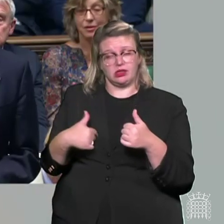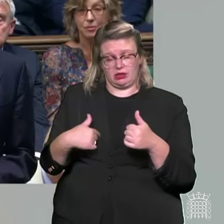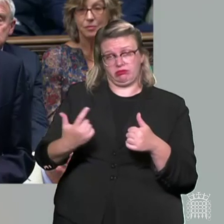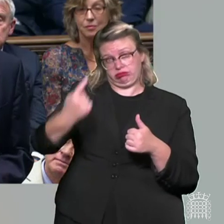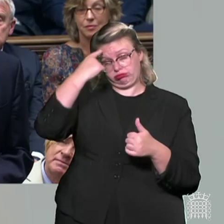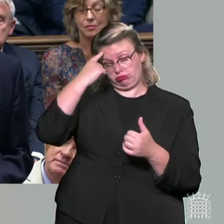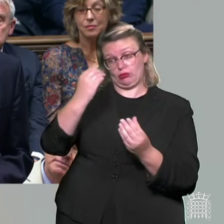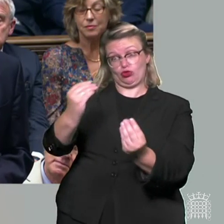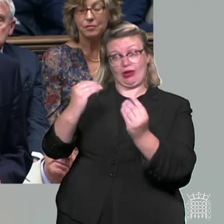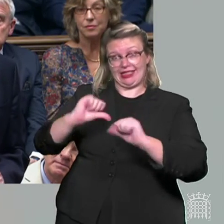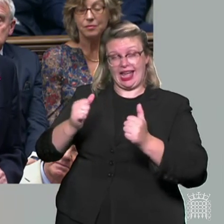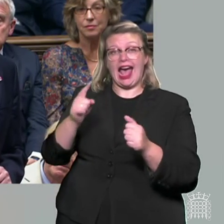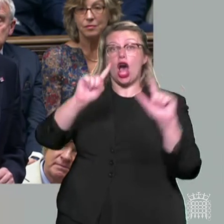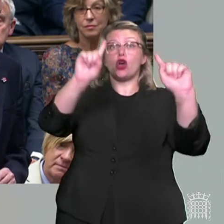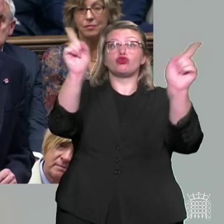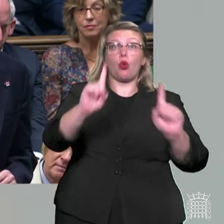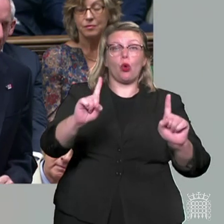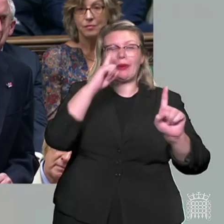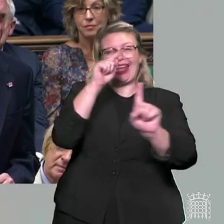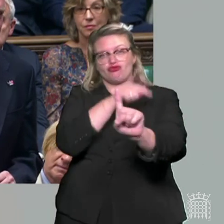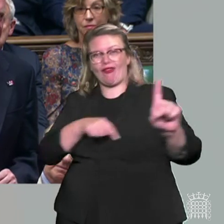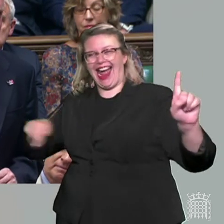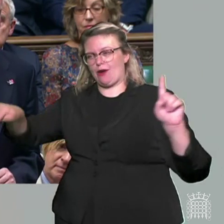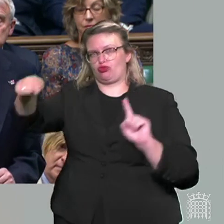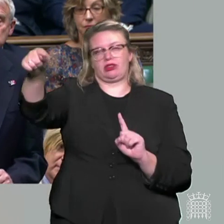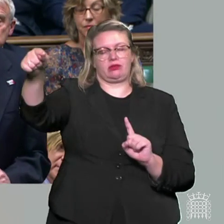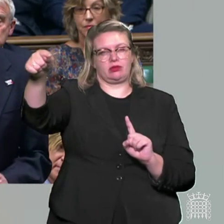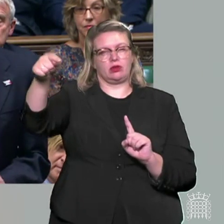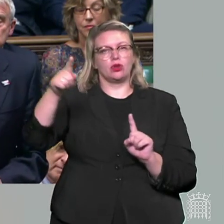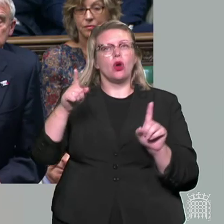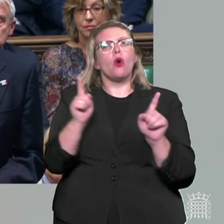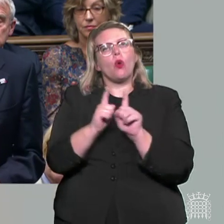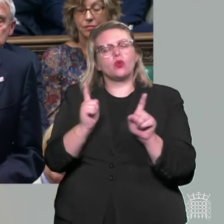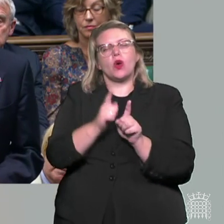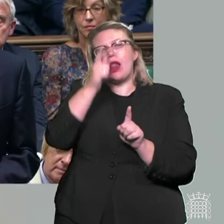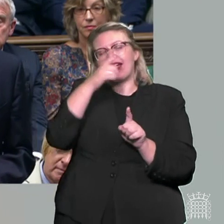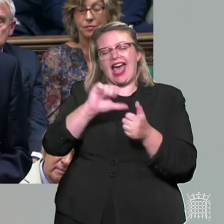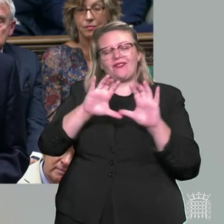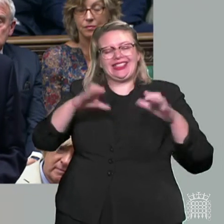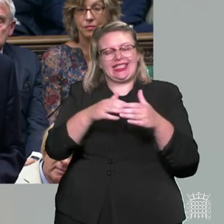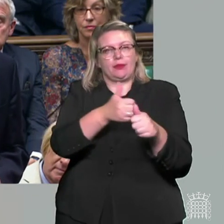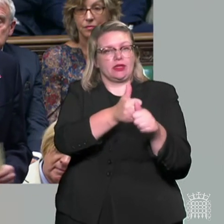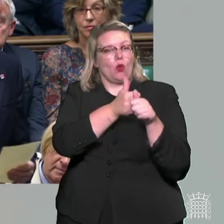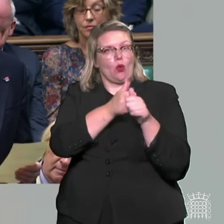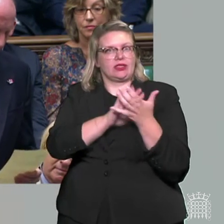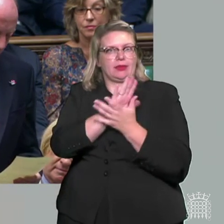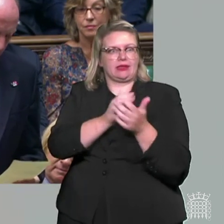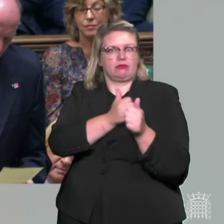I also had the ability to rely on a team who kept my aircraft airworthy.